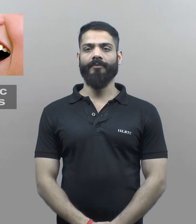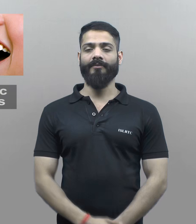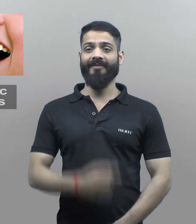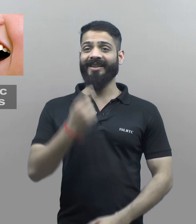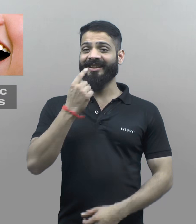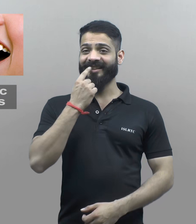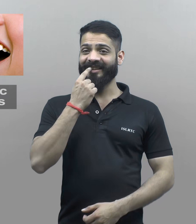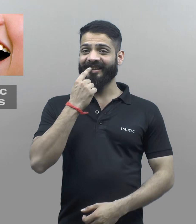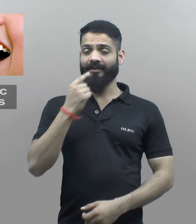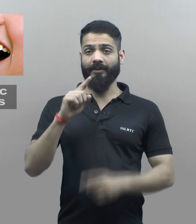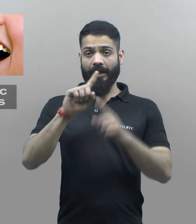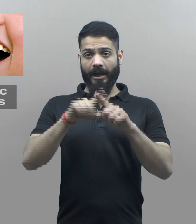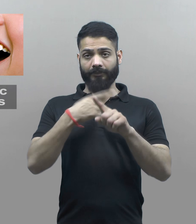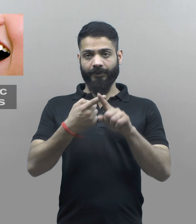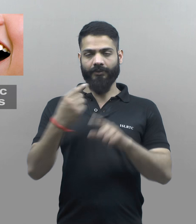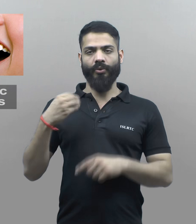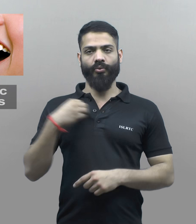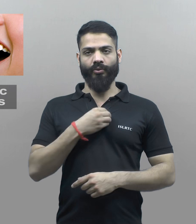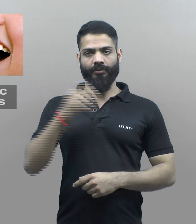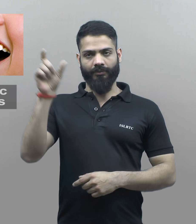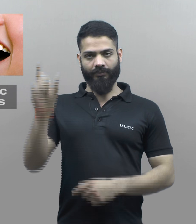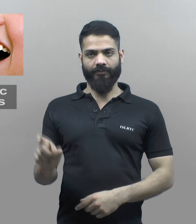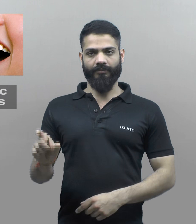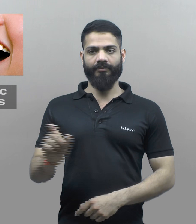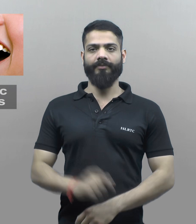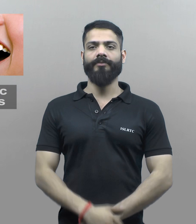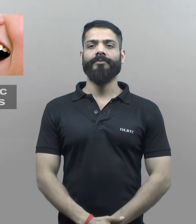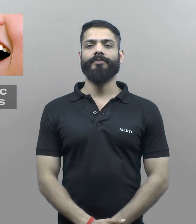Orthodontic Specialists